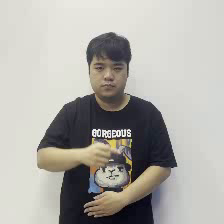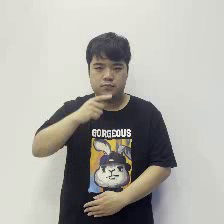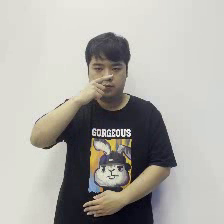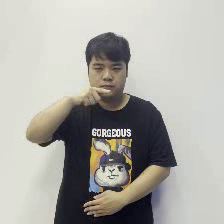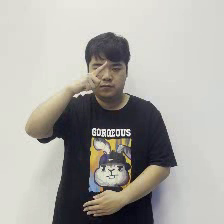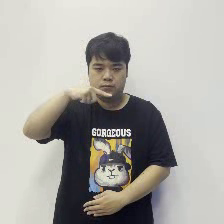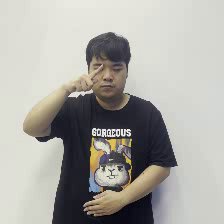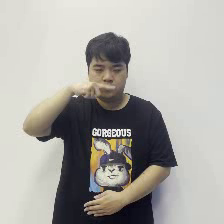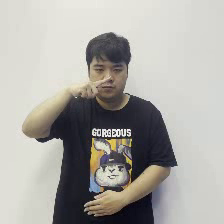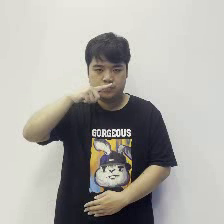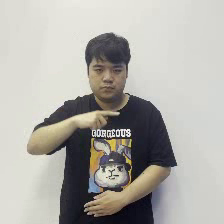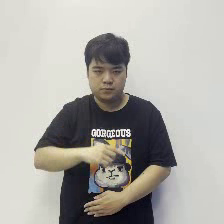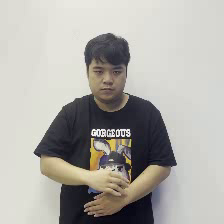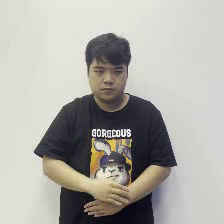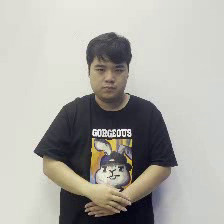Nói